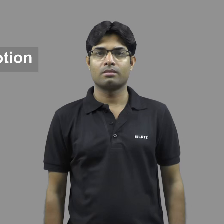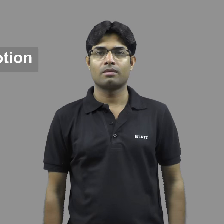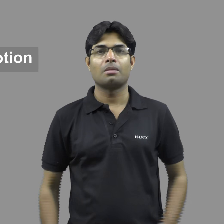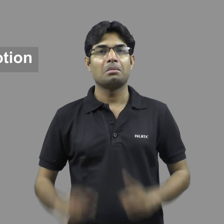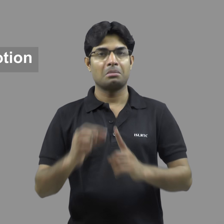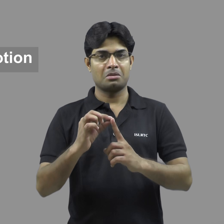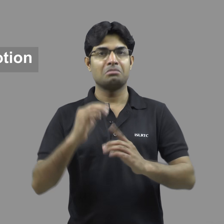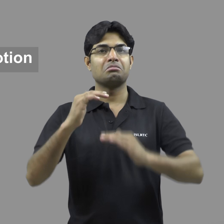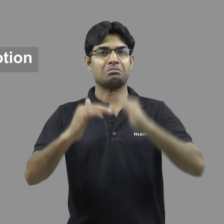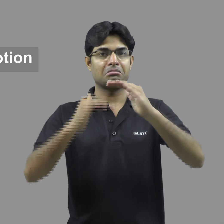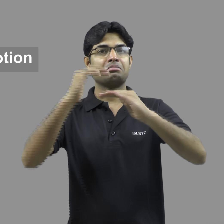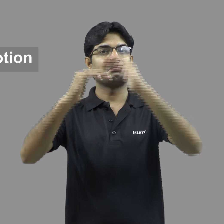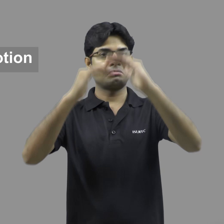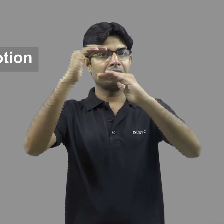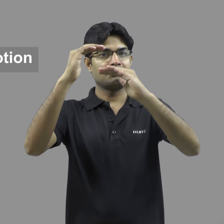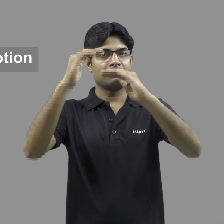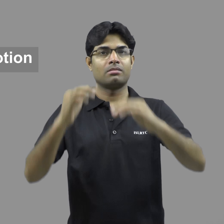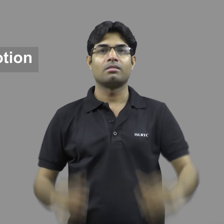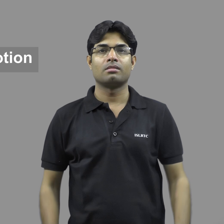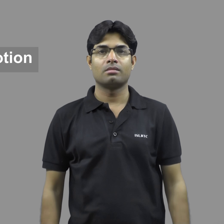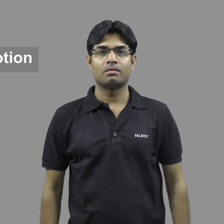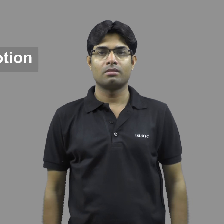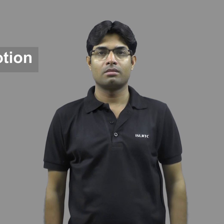Promotion